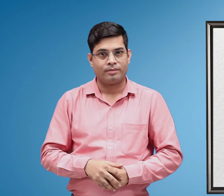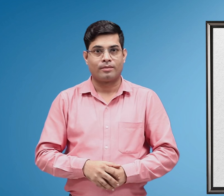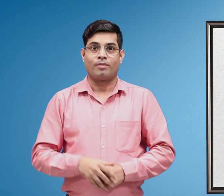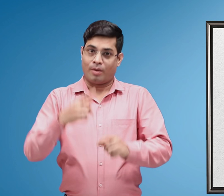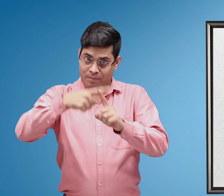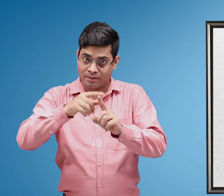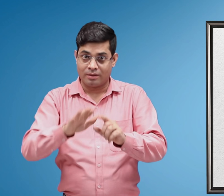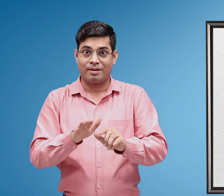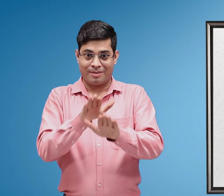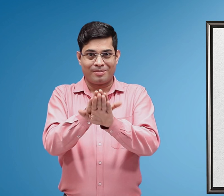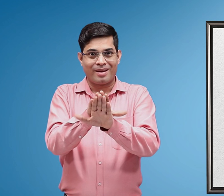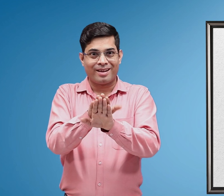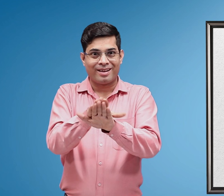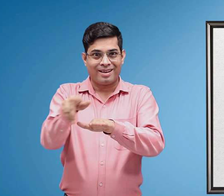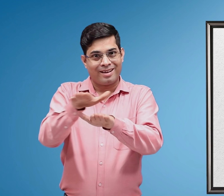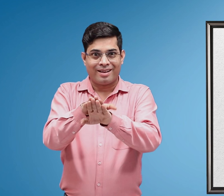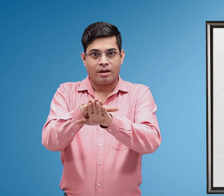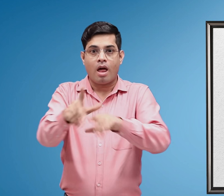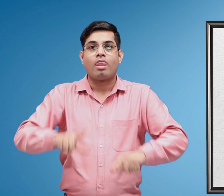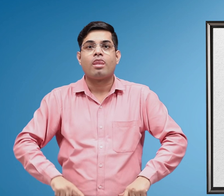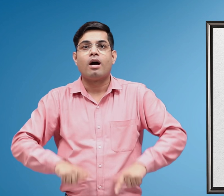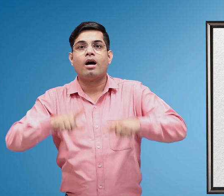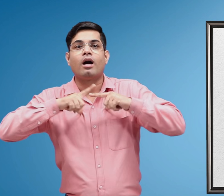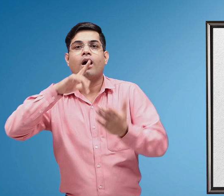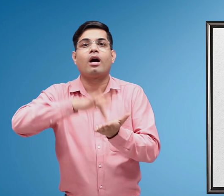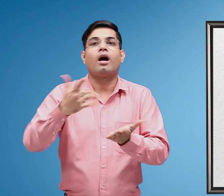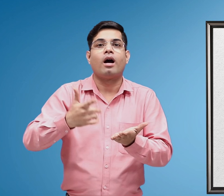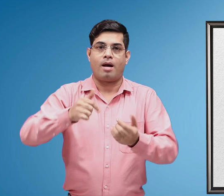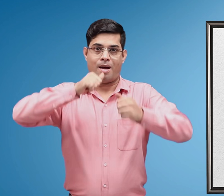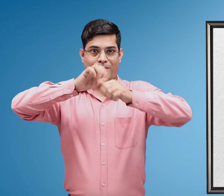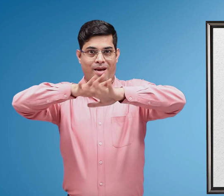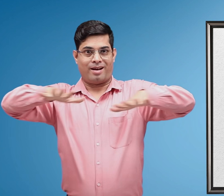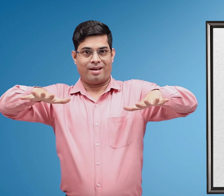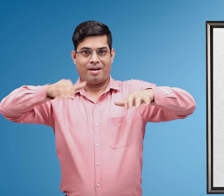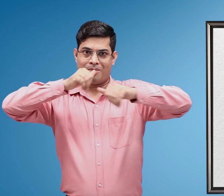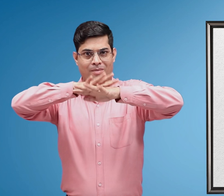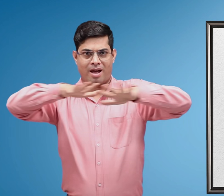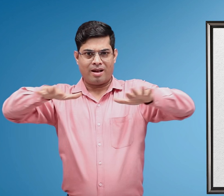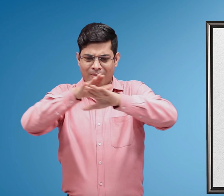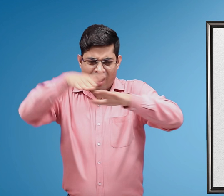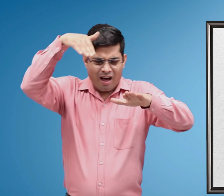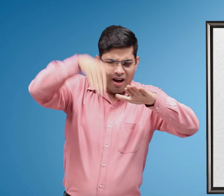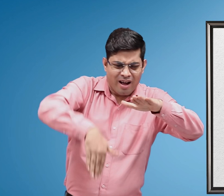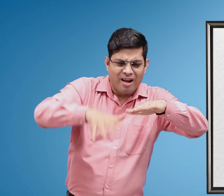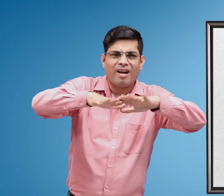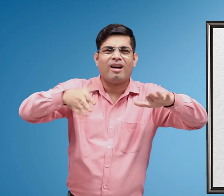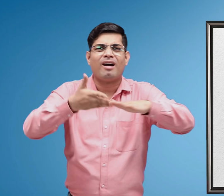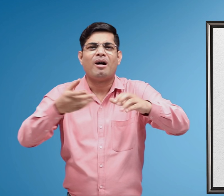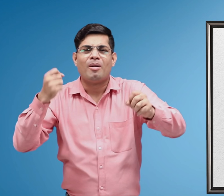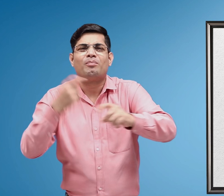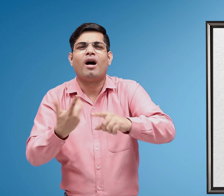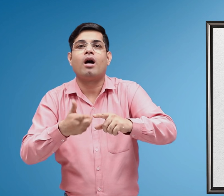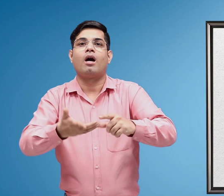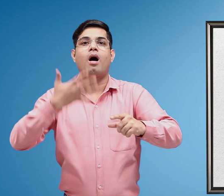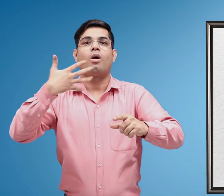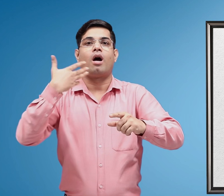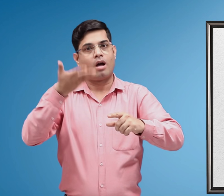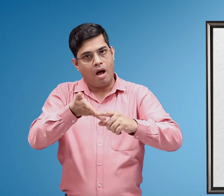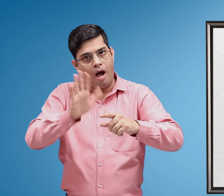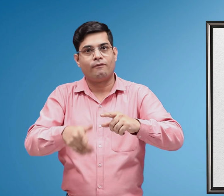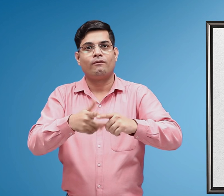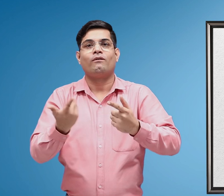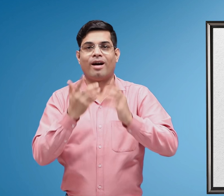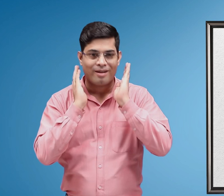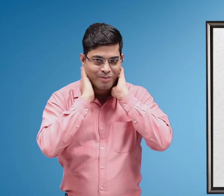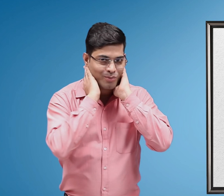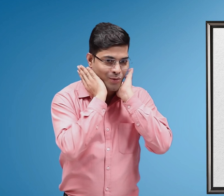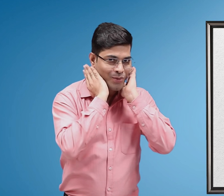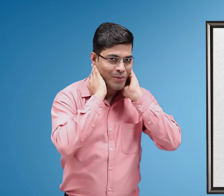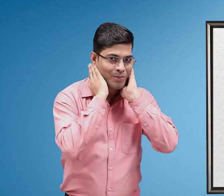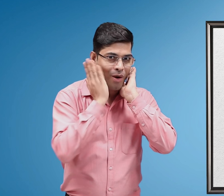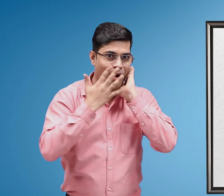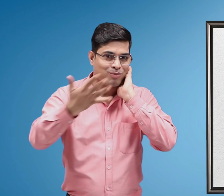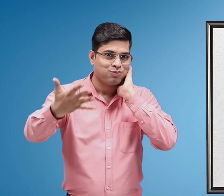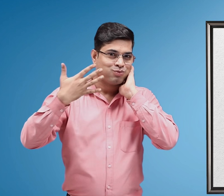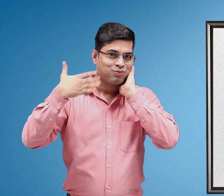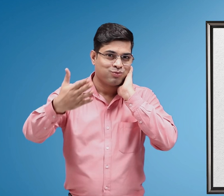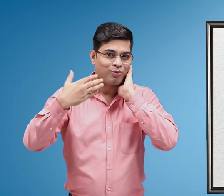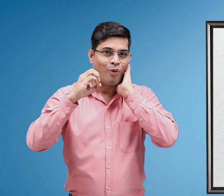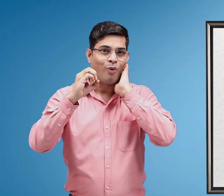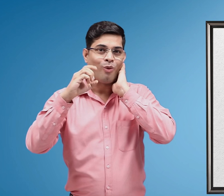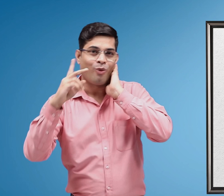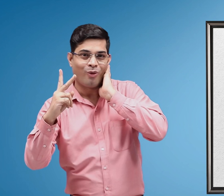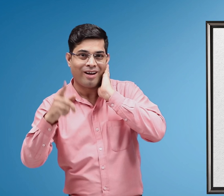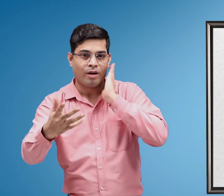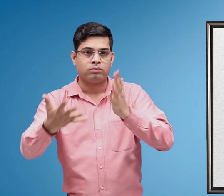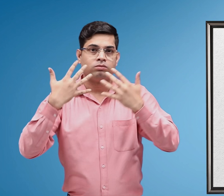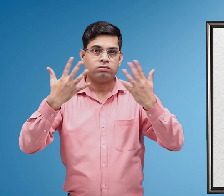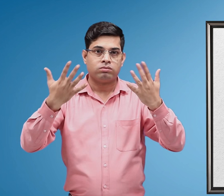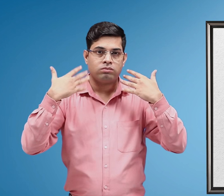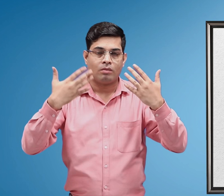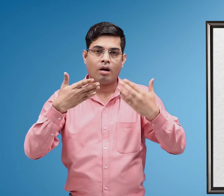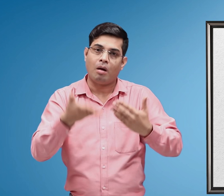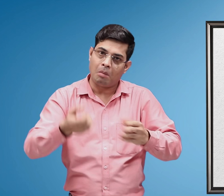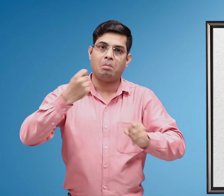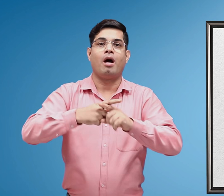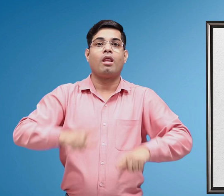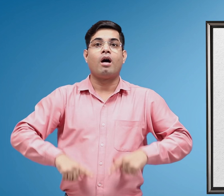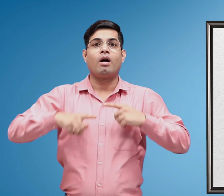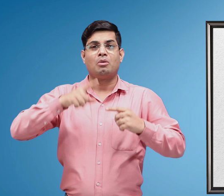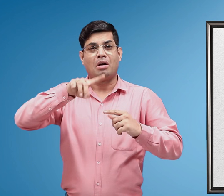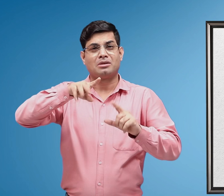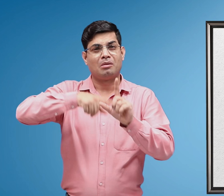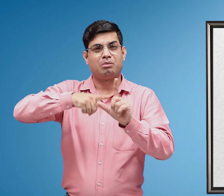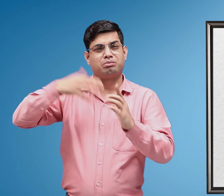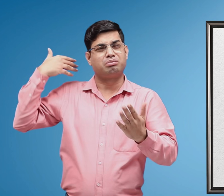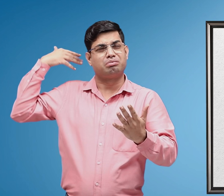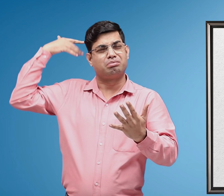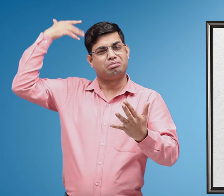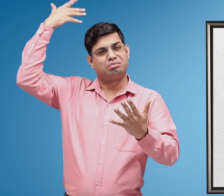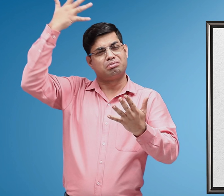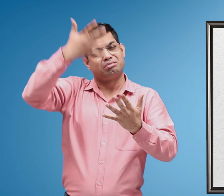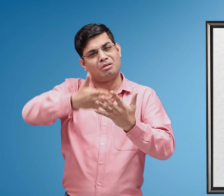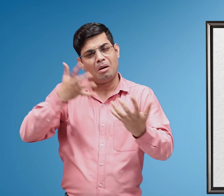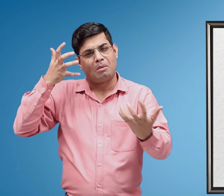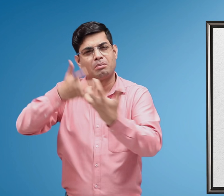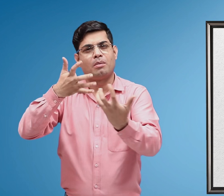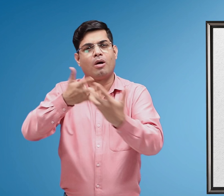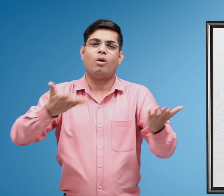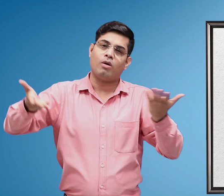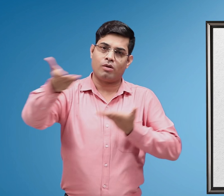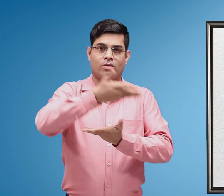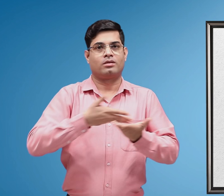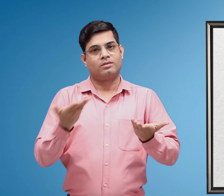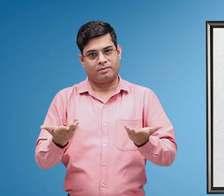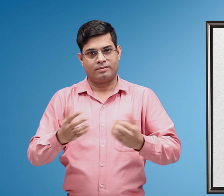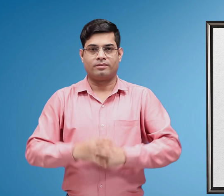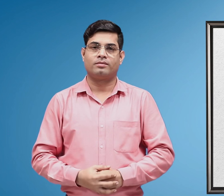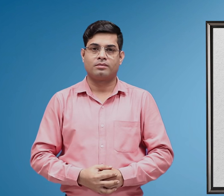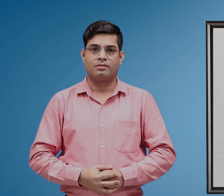and fish have gills to help them breathe in oxygen dissolved in the water. Adaptations are changes that have taken place over thousands of years.